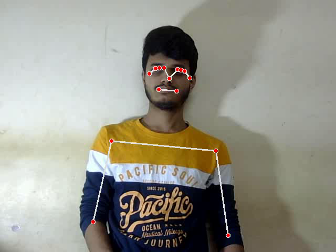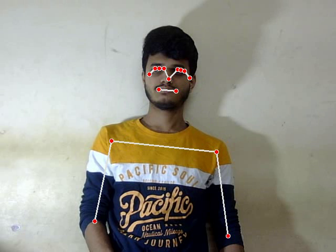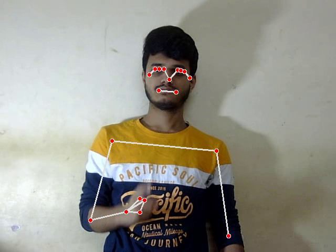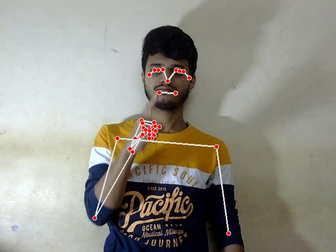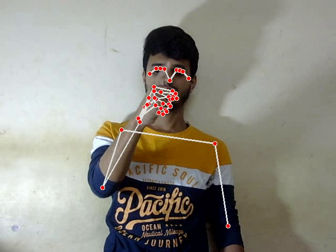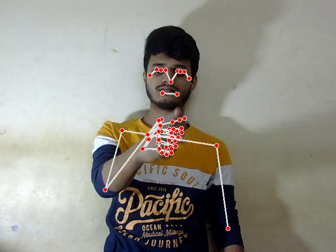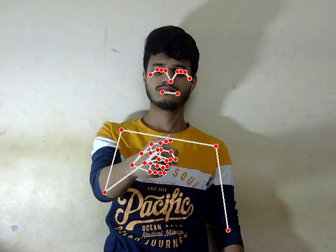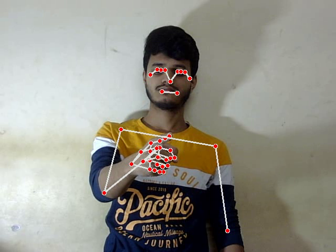you